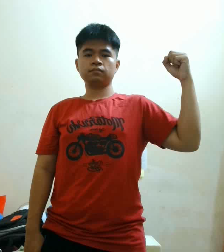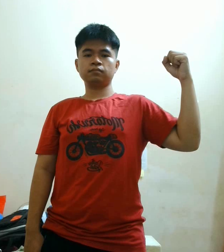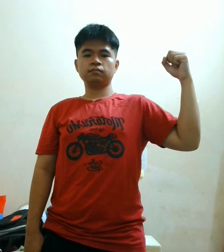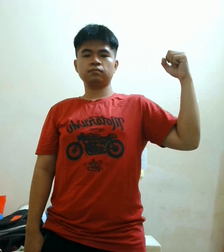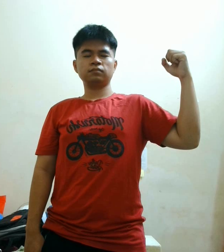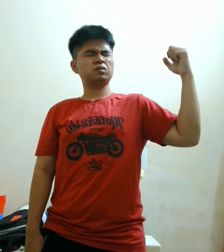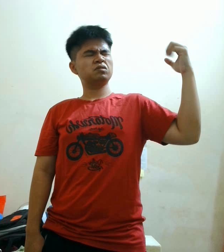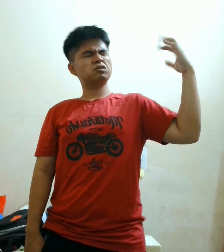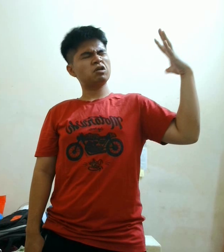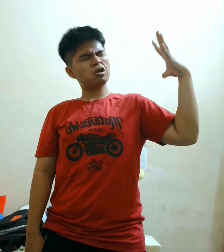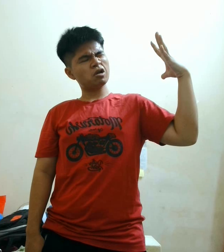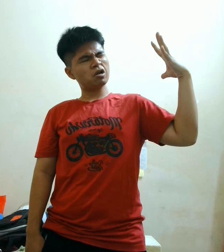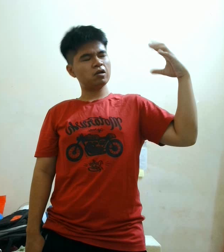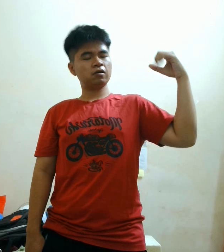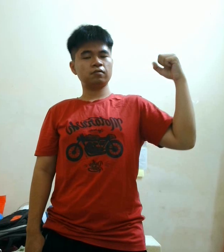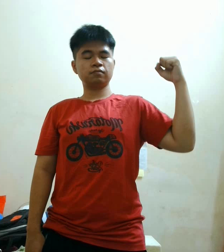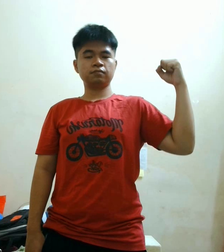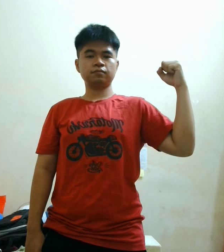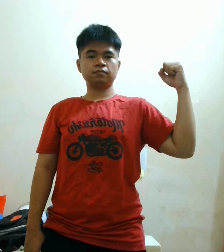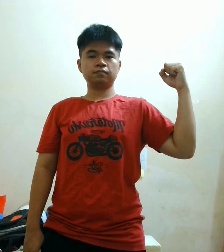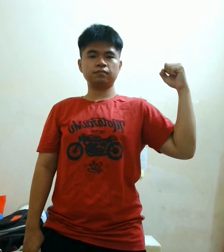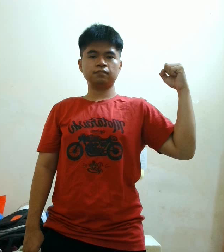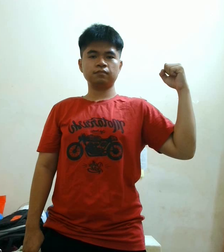troi nang